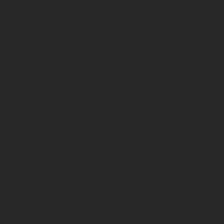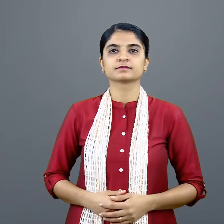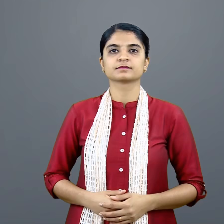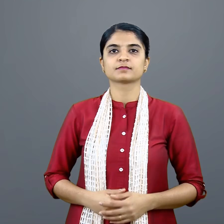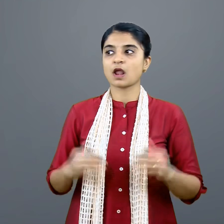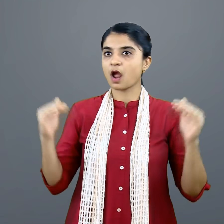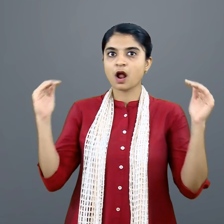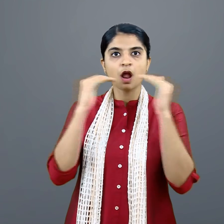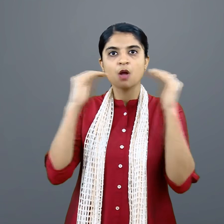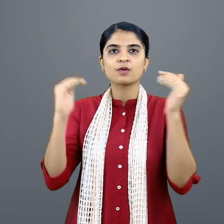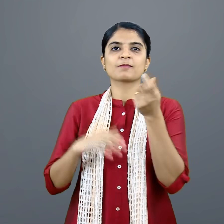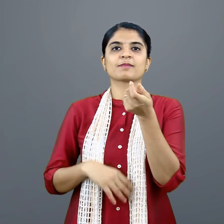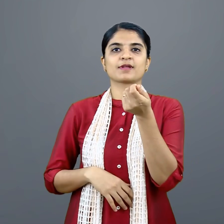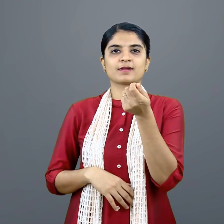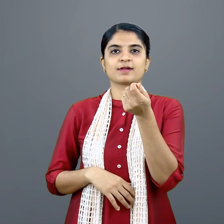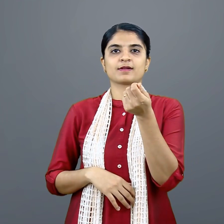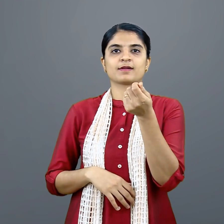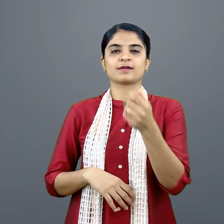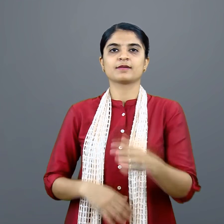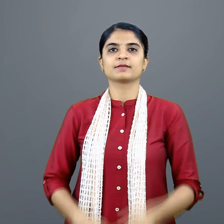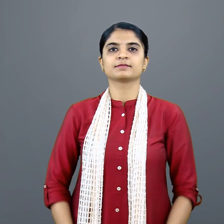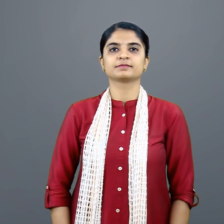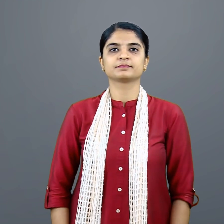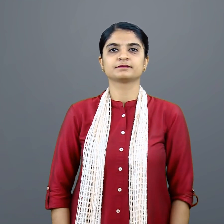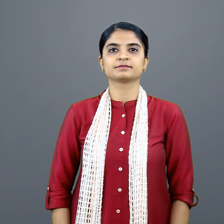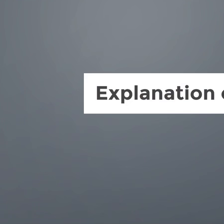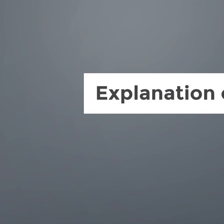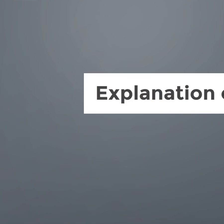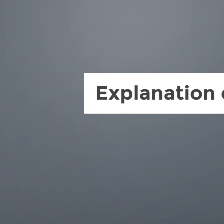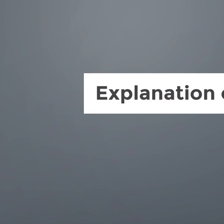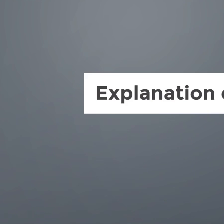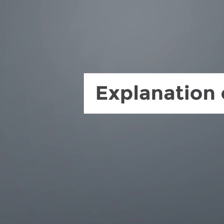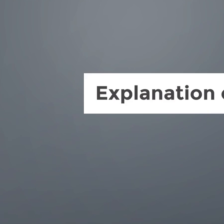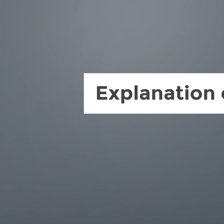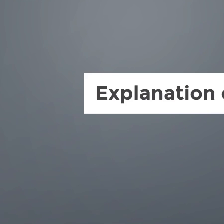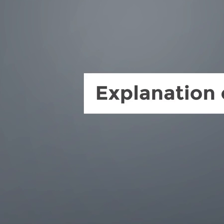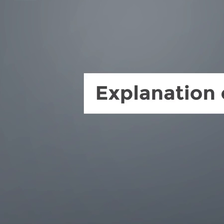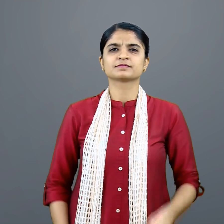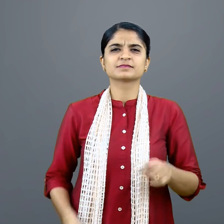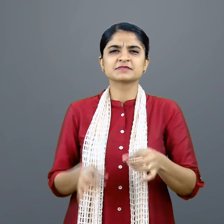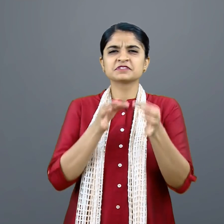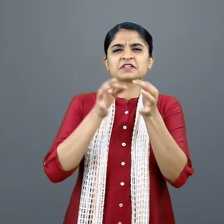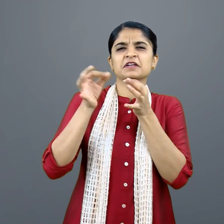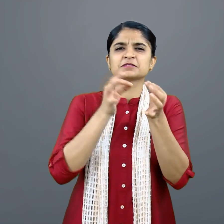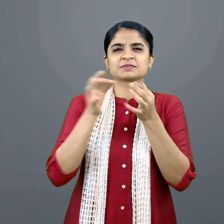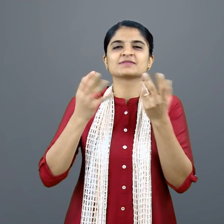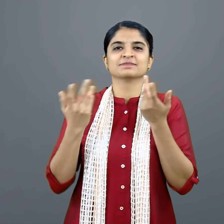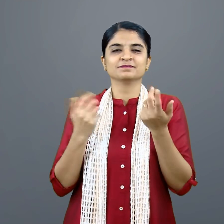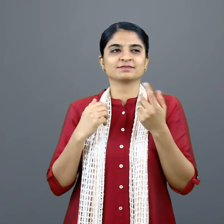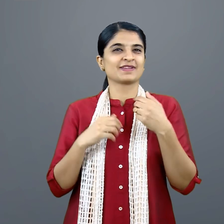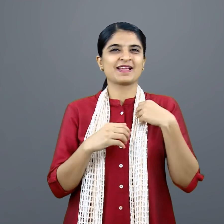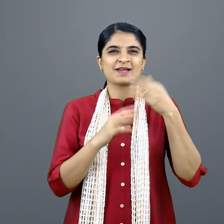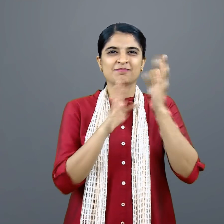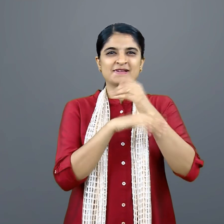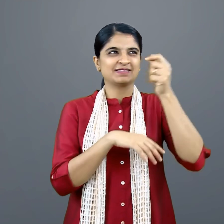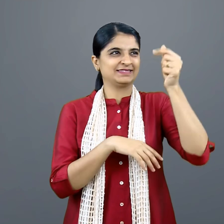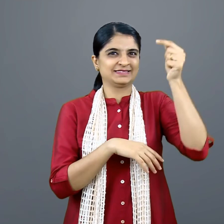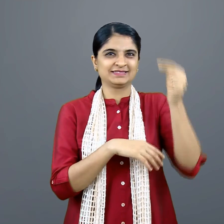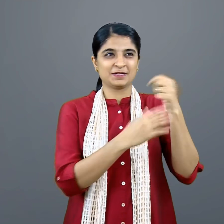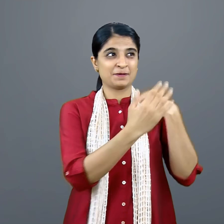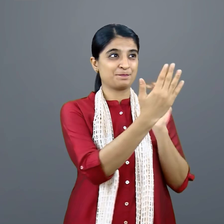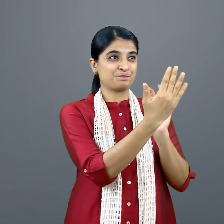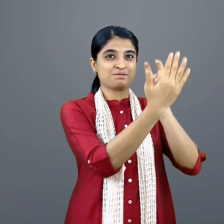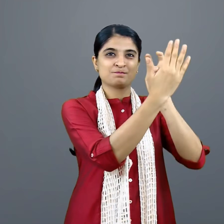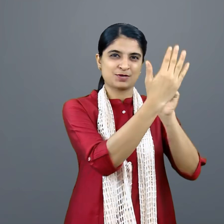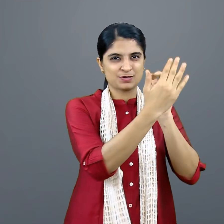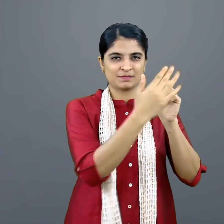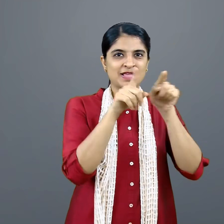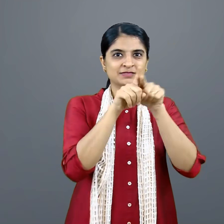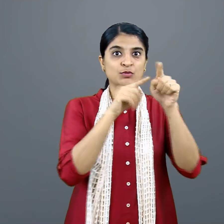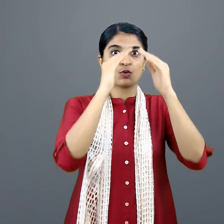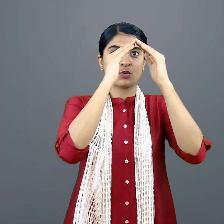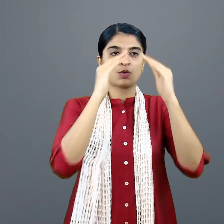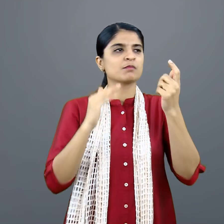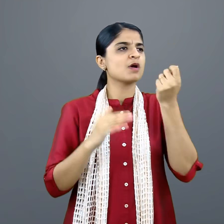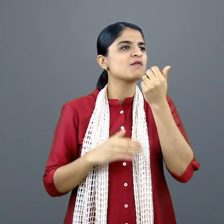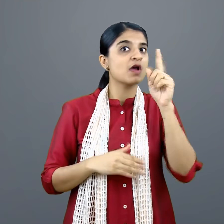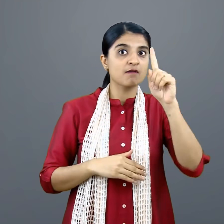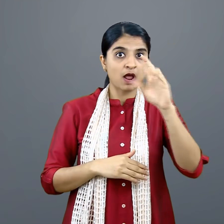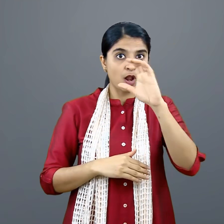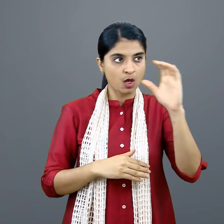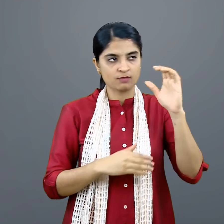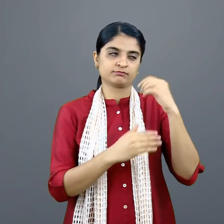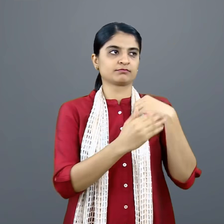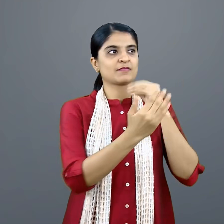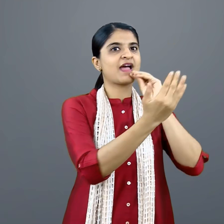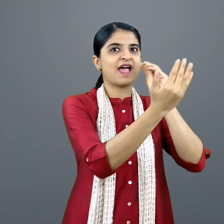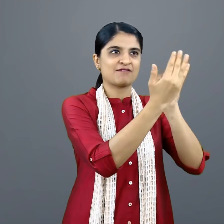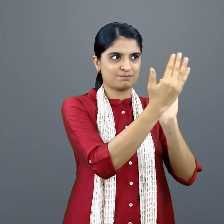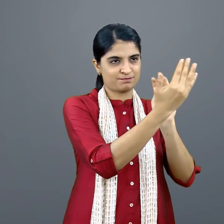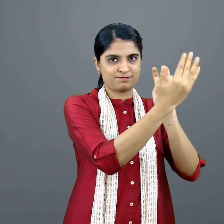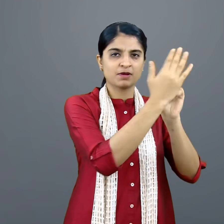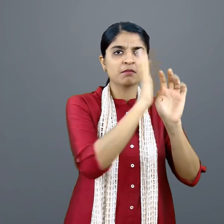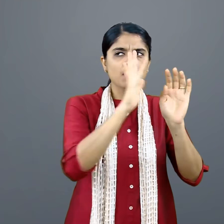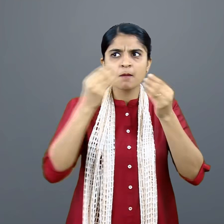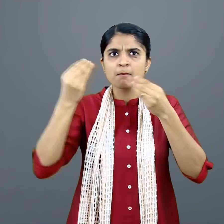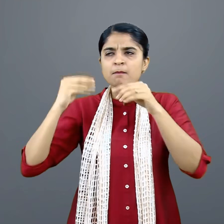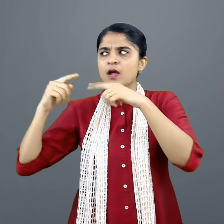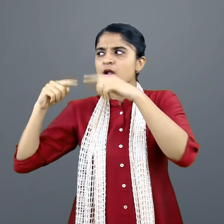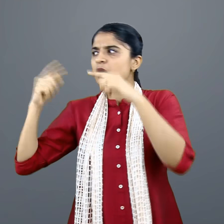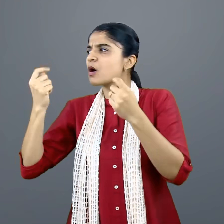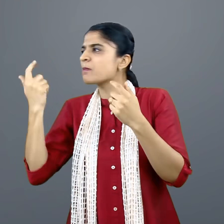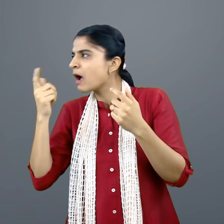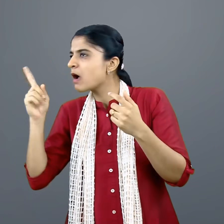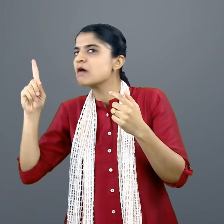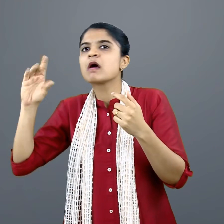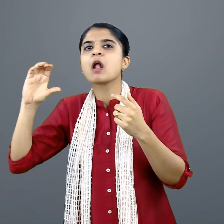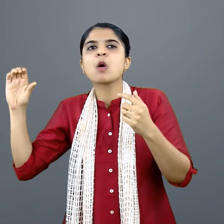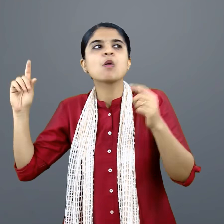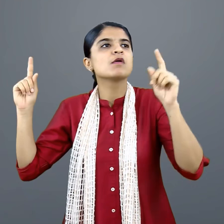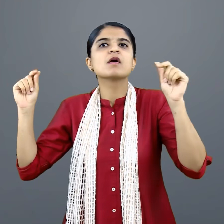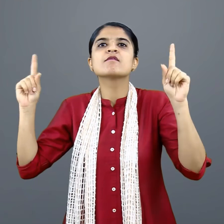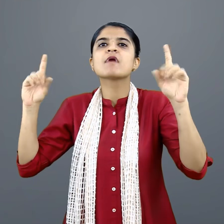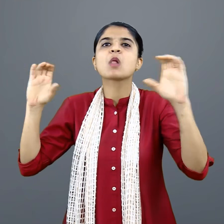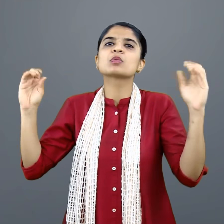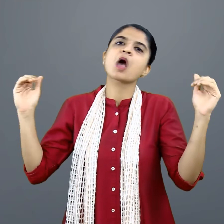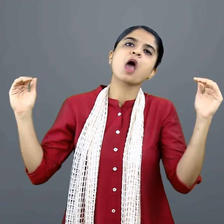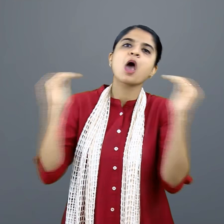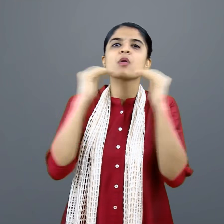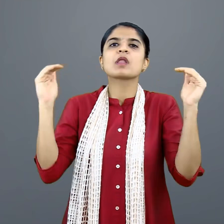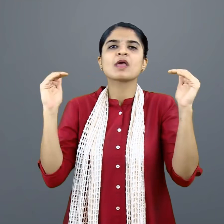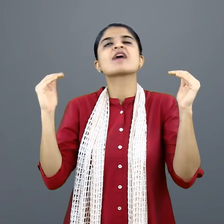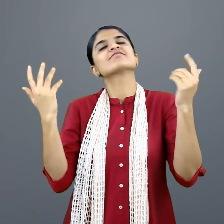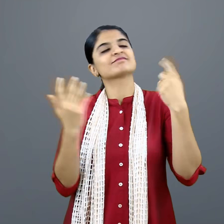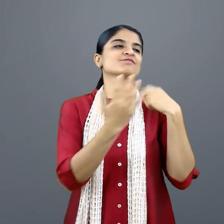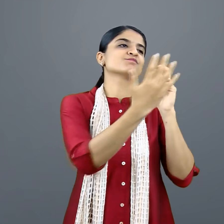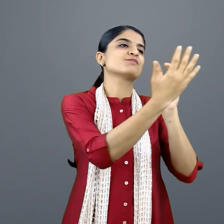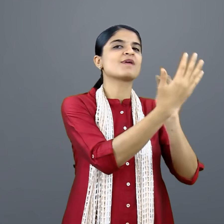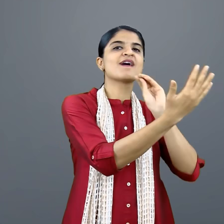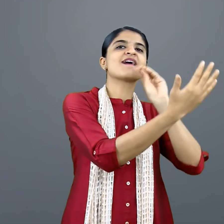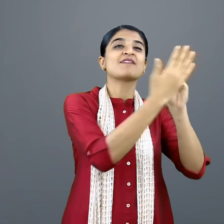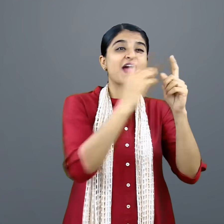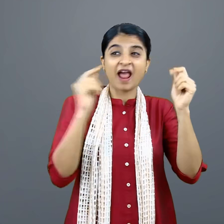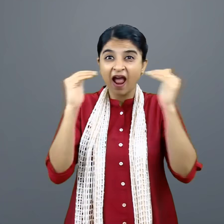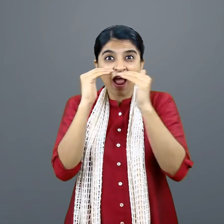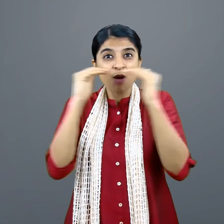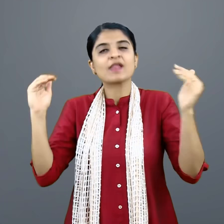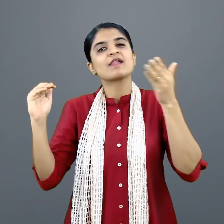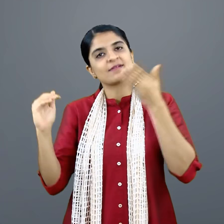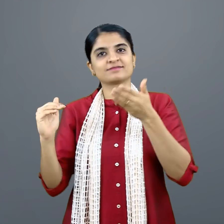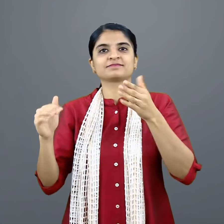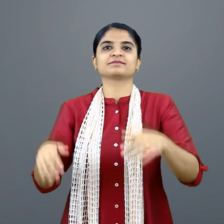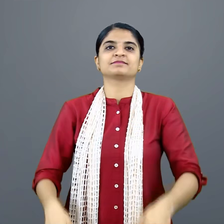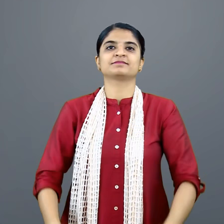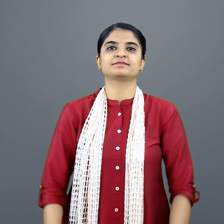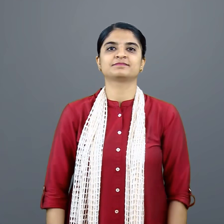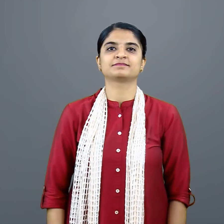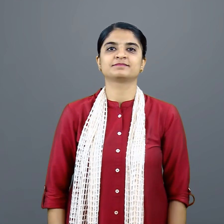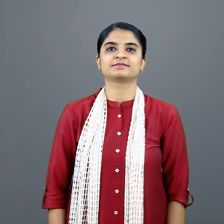At the Money